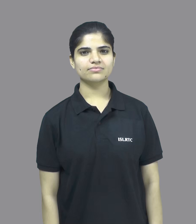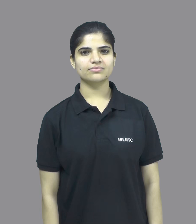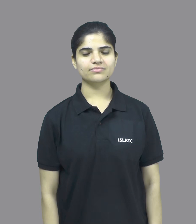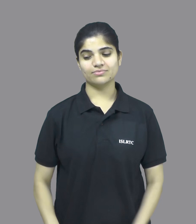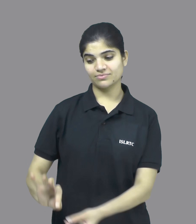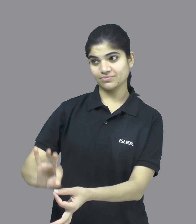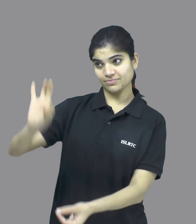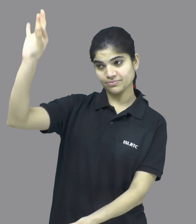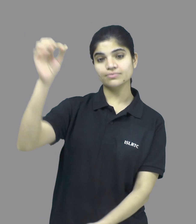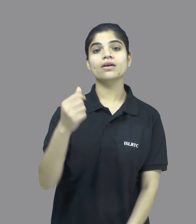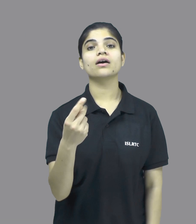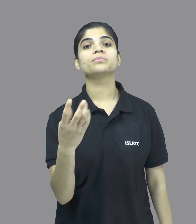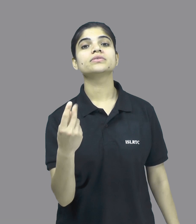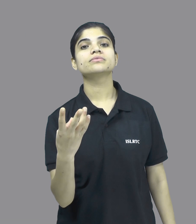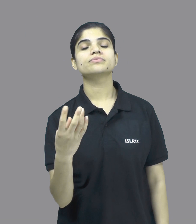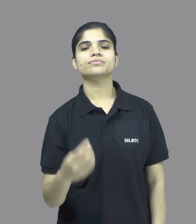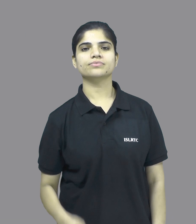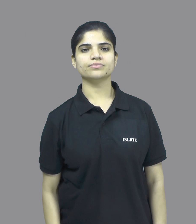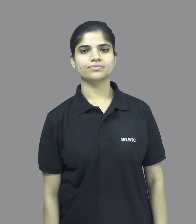Measurement